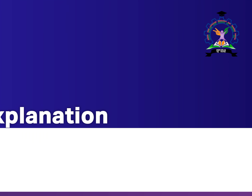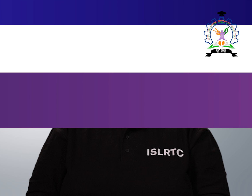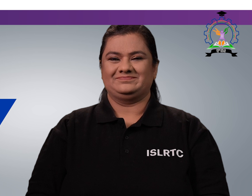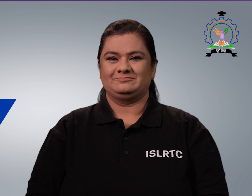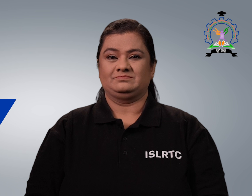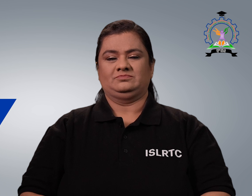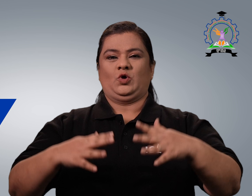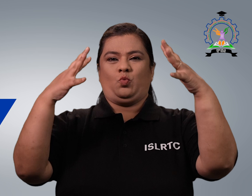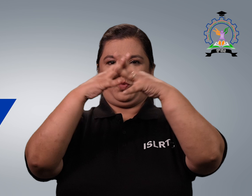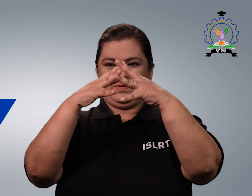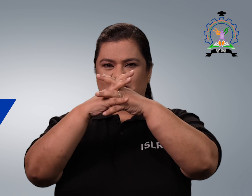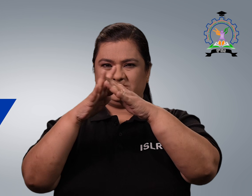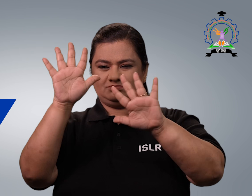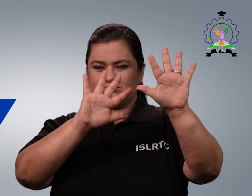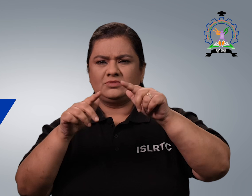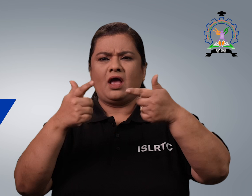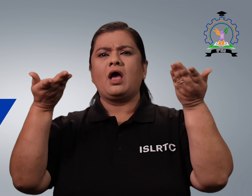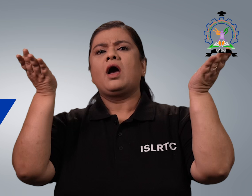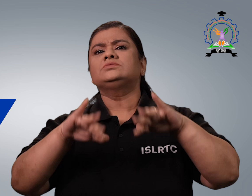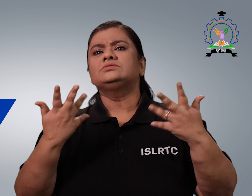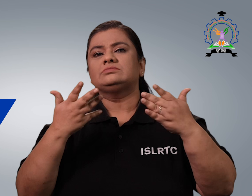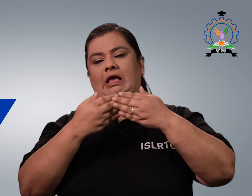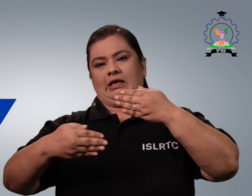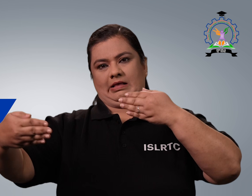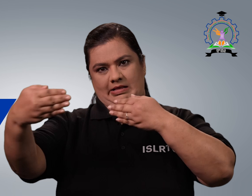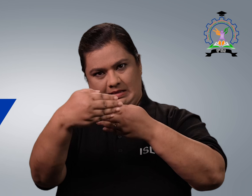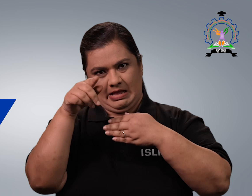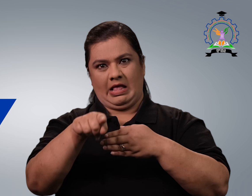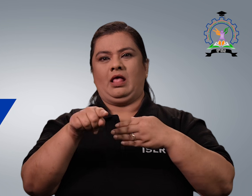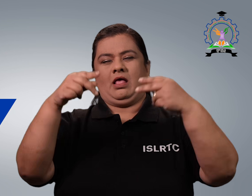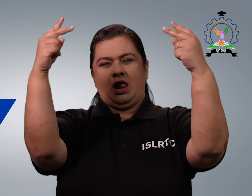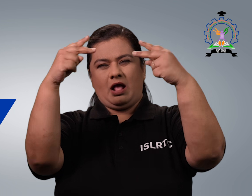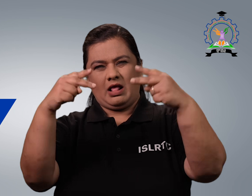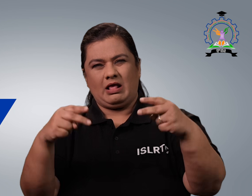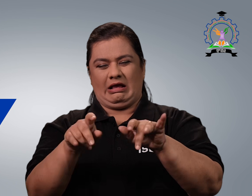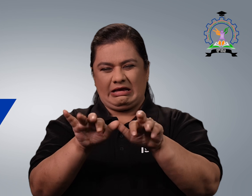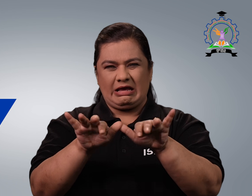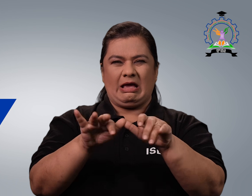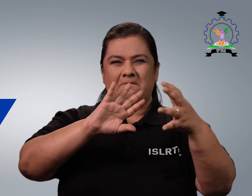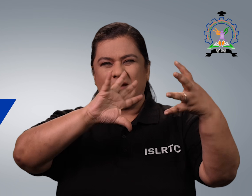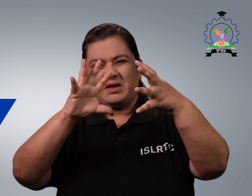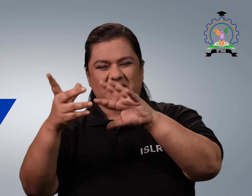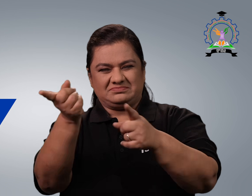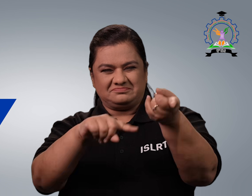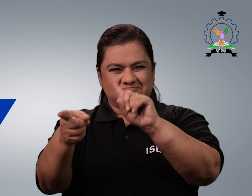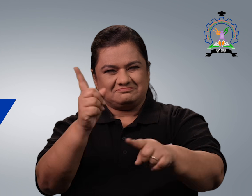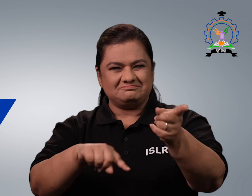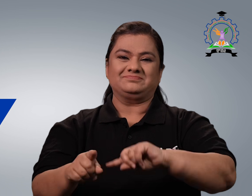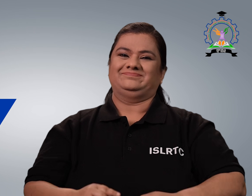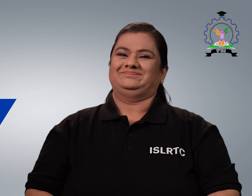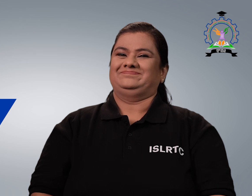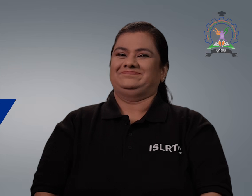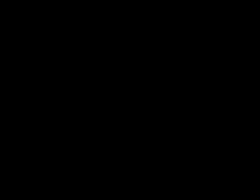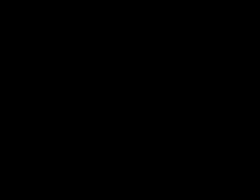Behind every website, there is a lot of coding that makes it look attractive.